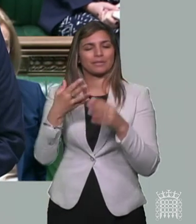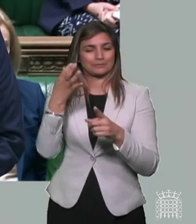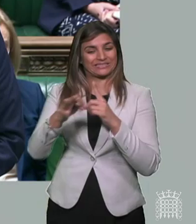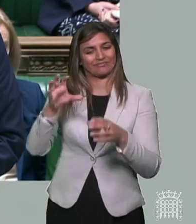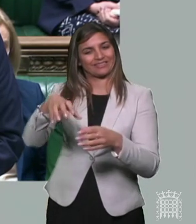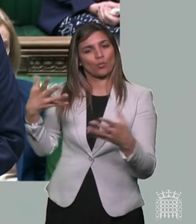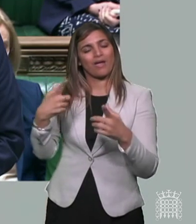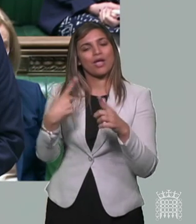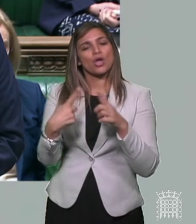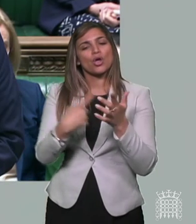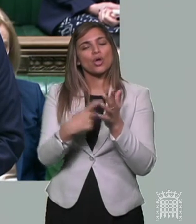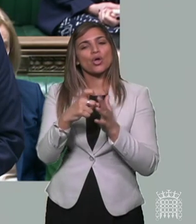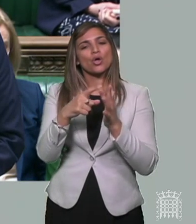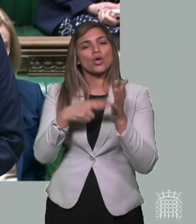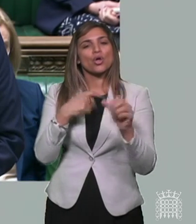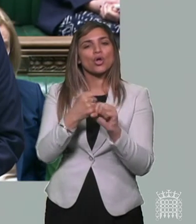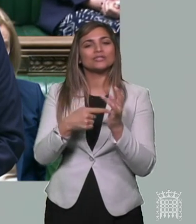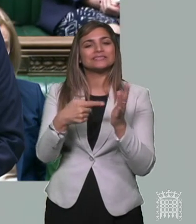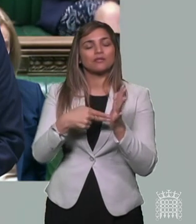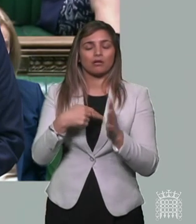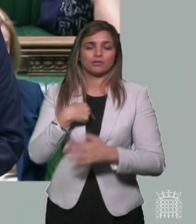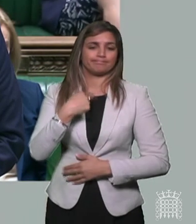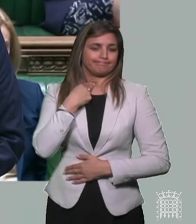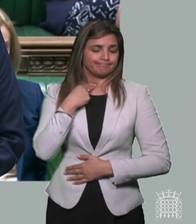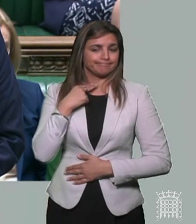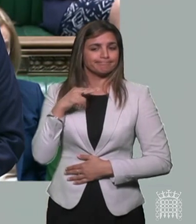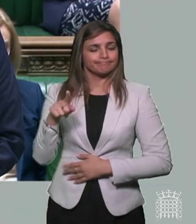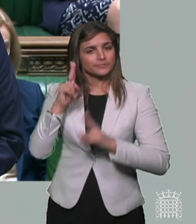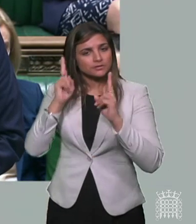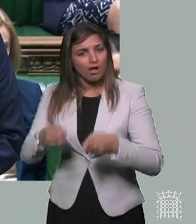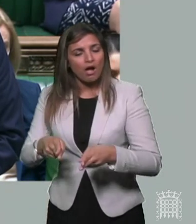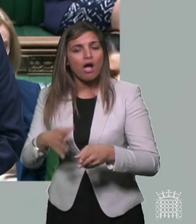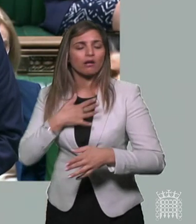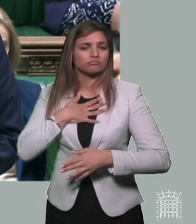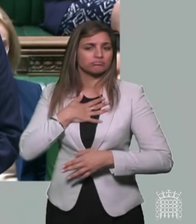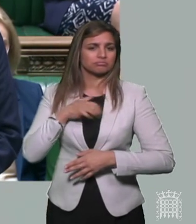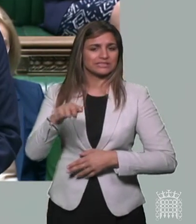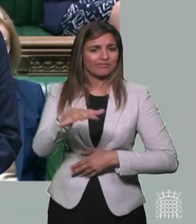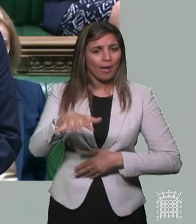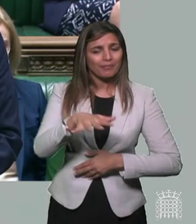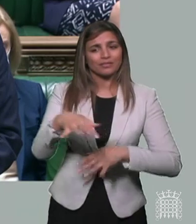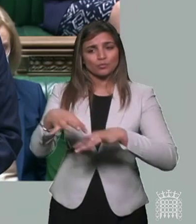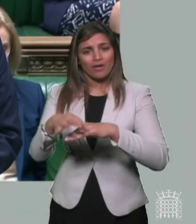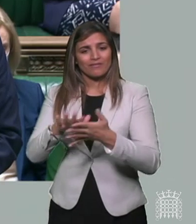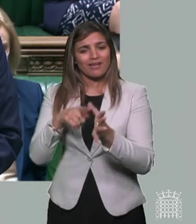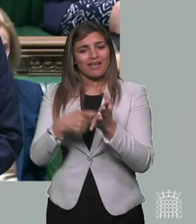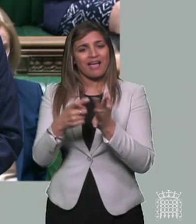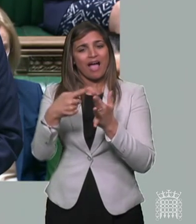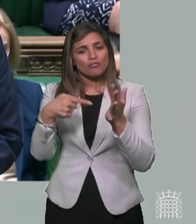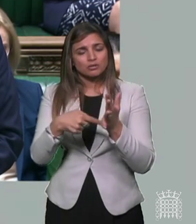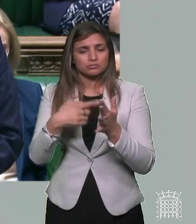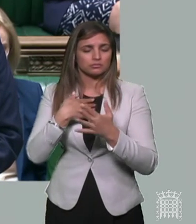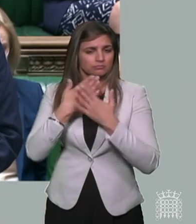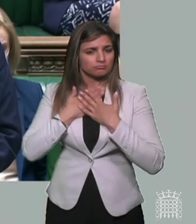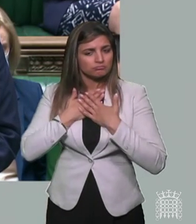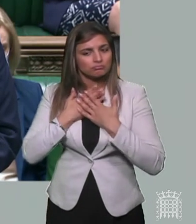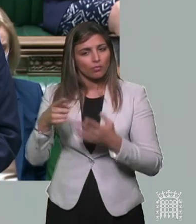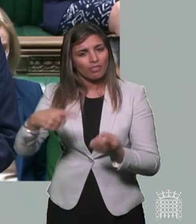I was deeply saddened to hear of his death, and my thoughts are with Harriet, the family and all those who knew him as a friend.